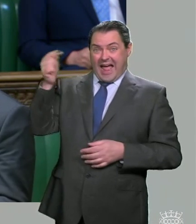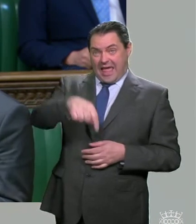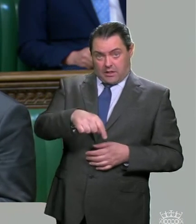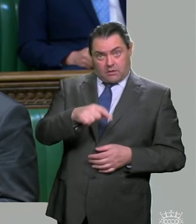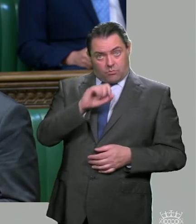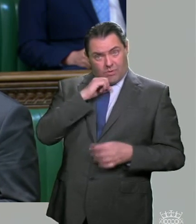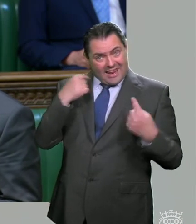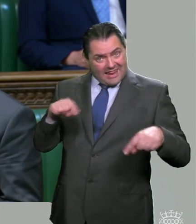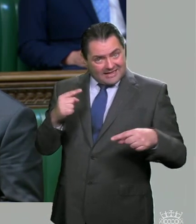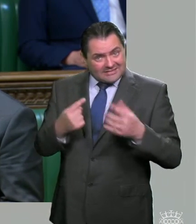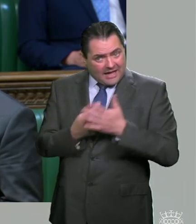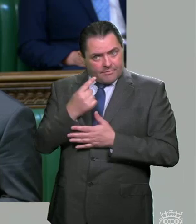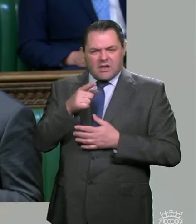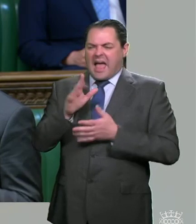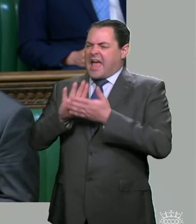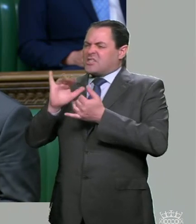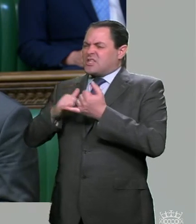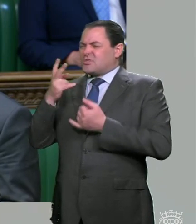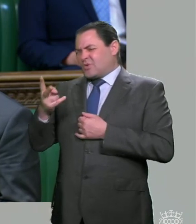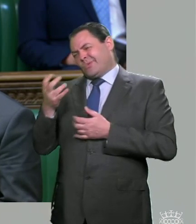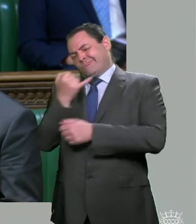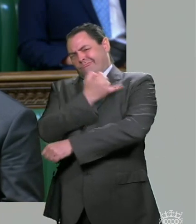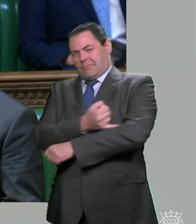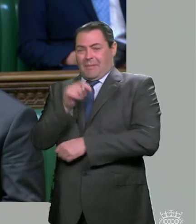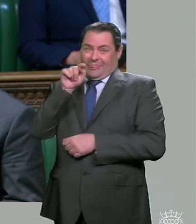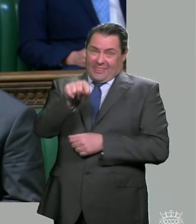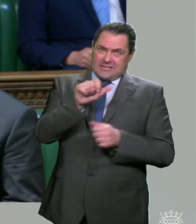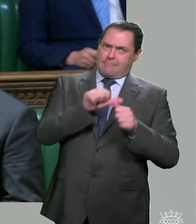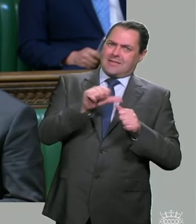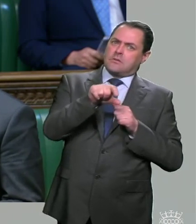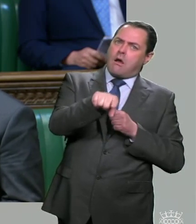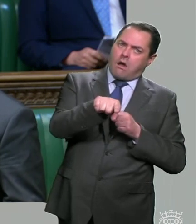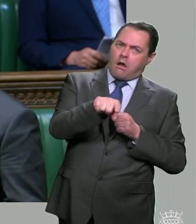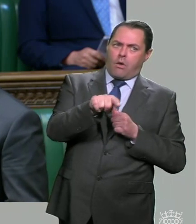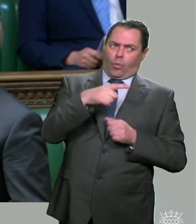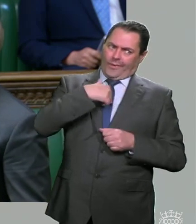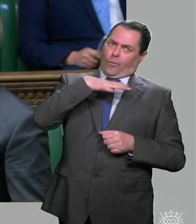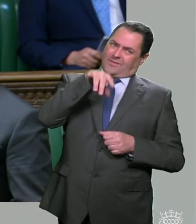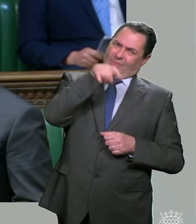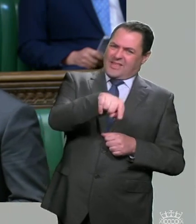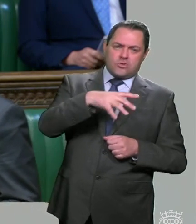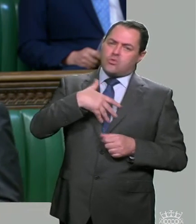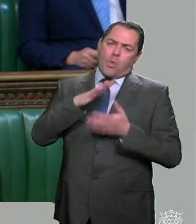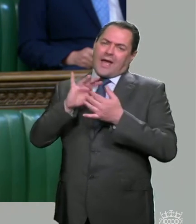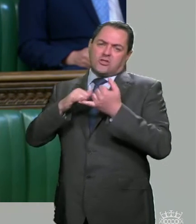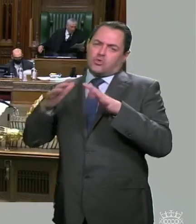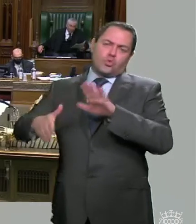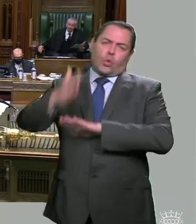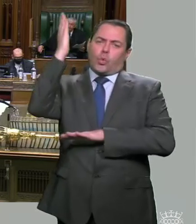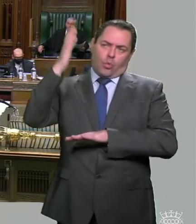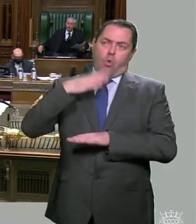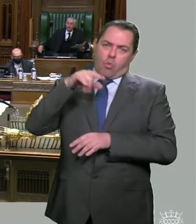There is a better business case for it than there is for HS2, and the spur has the great advantage of being the railway we do want, rather than the one we do not.